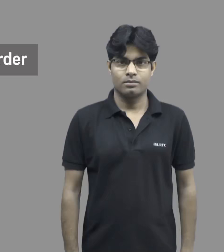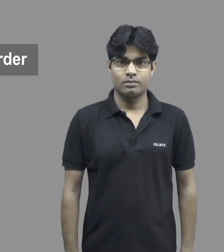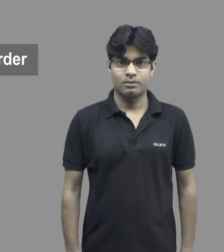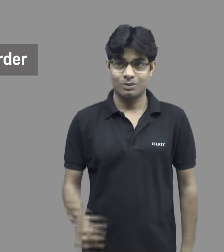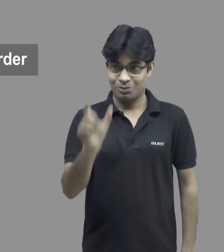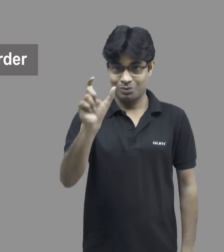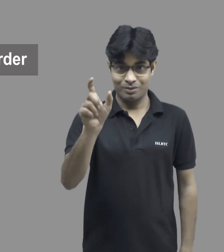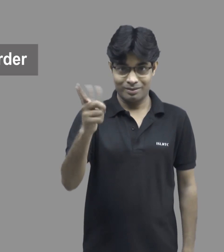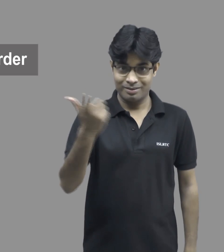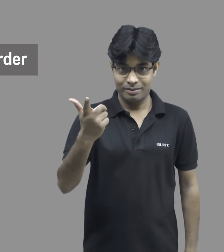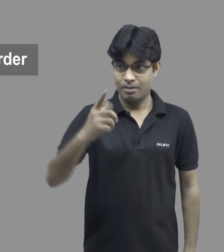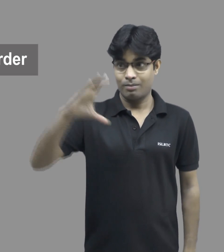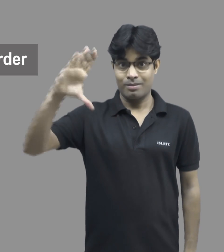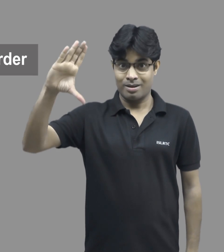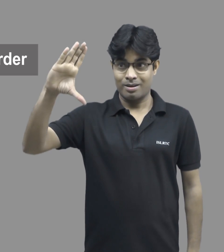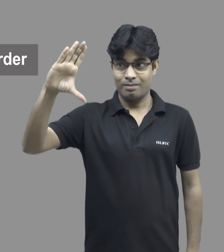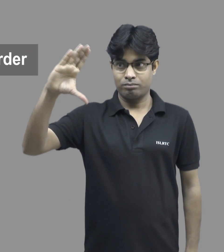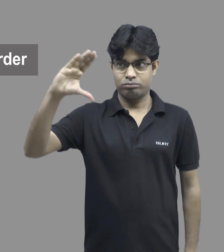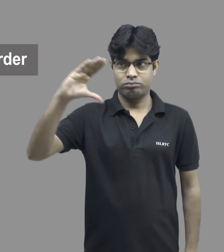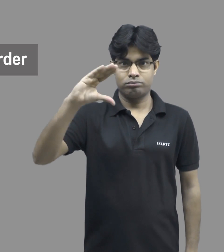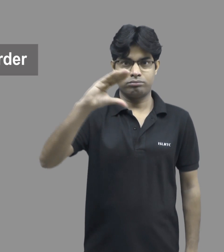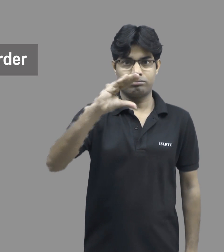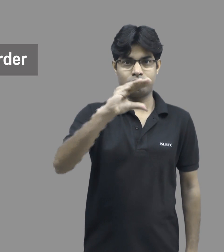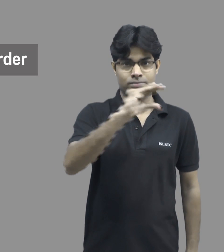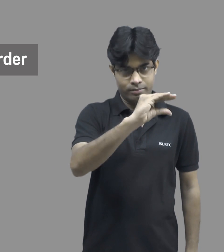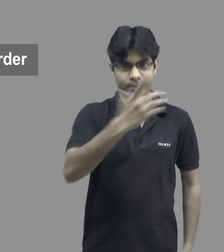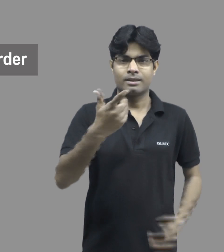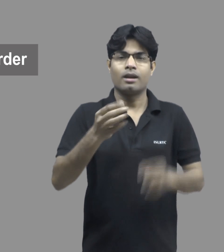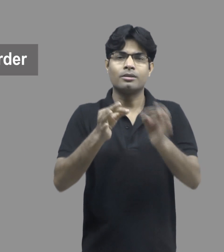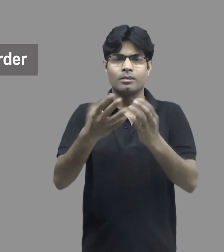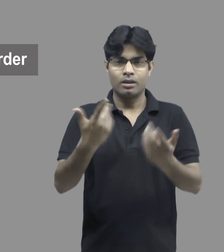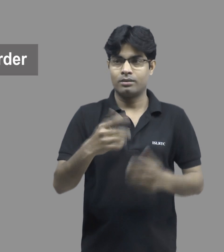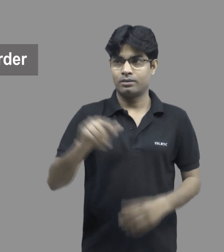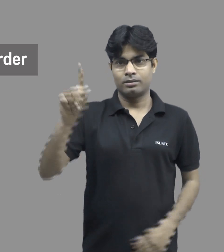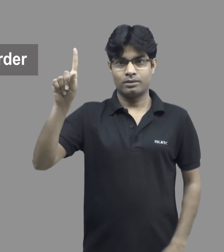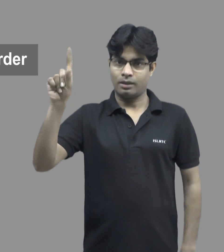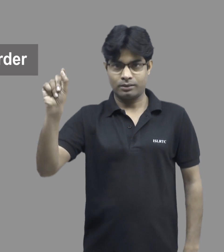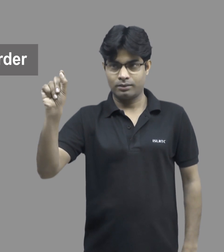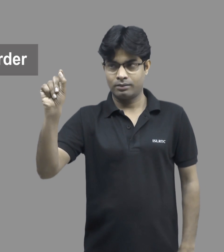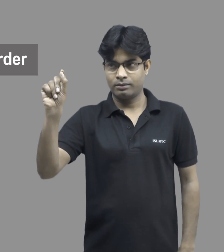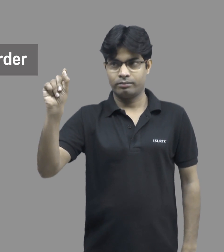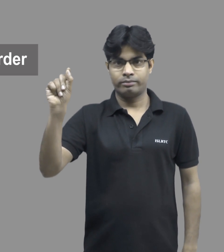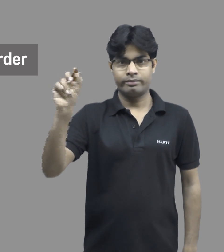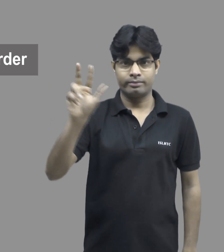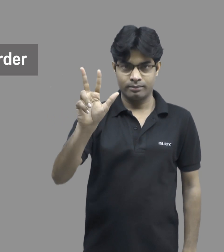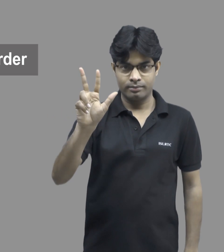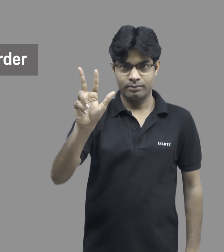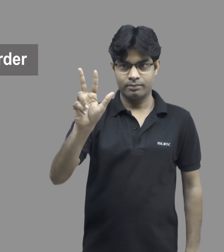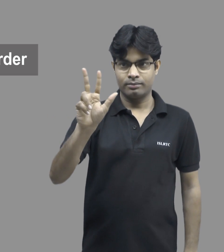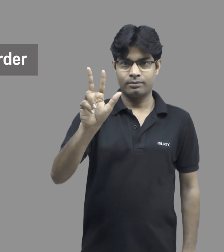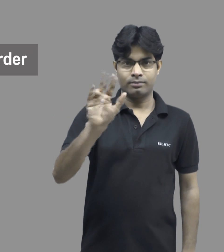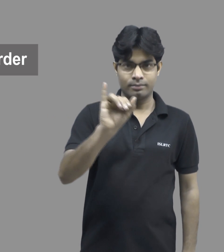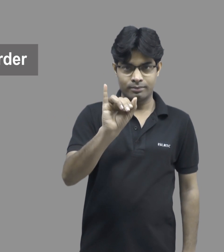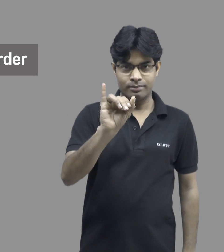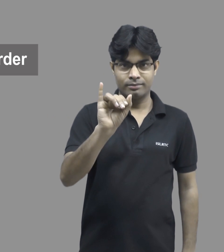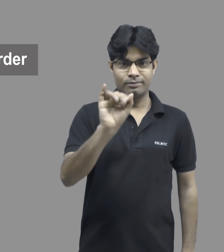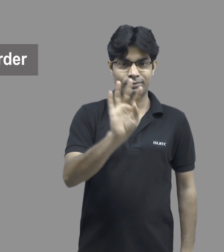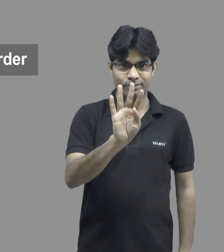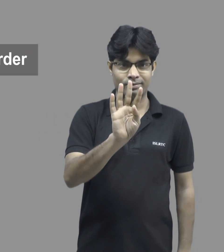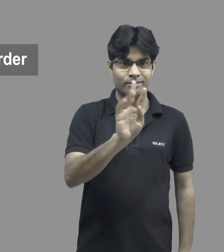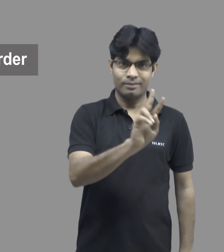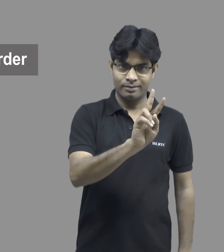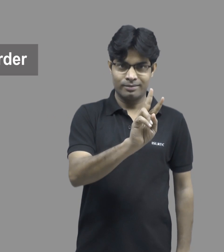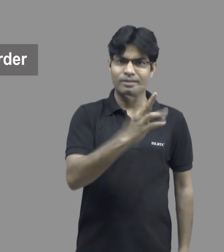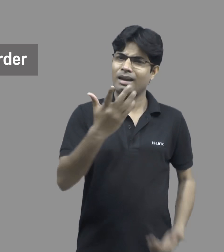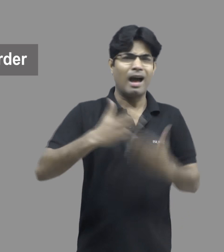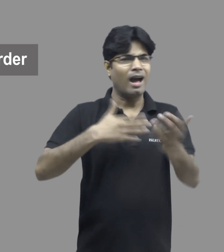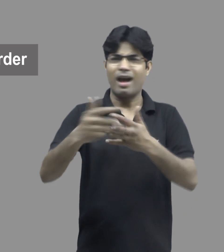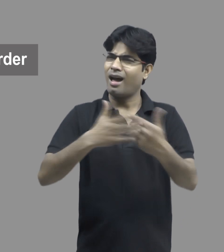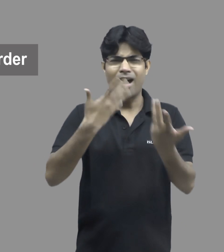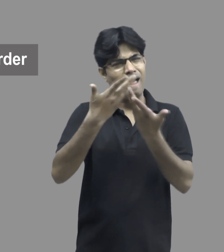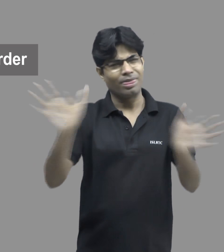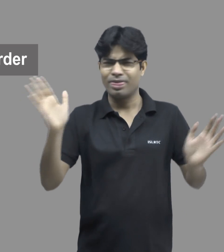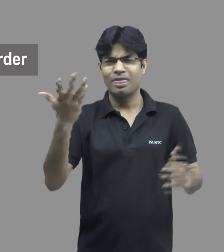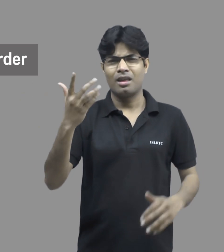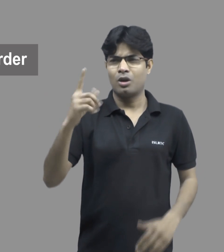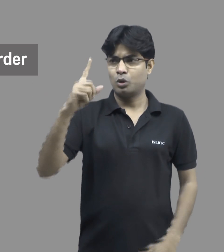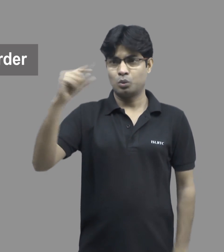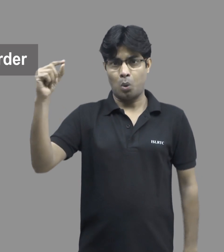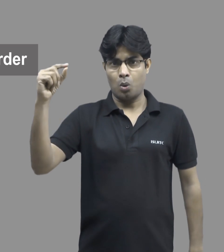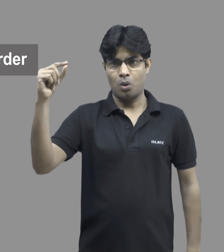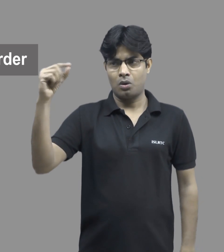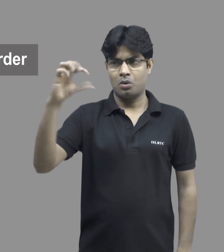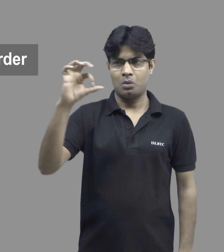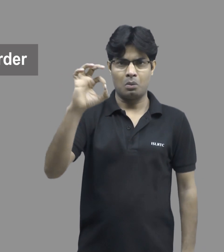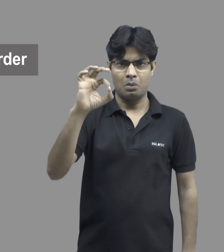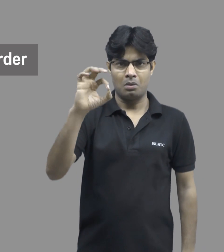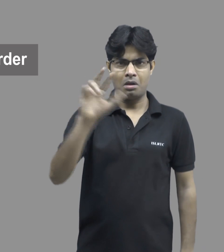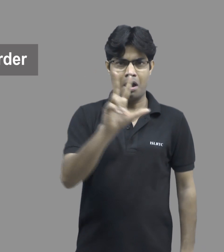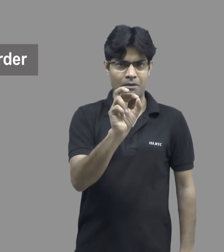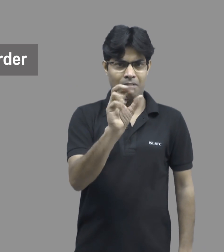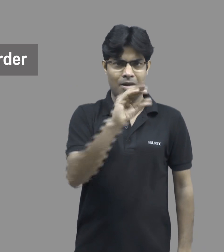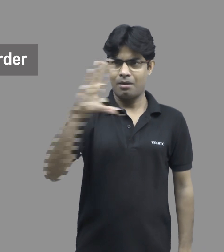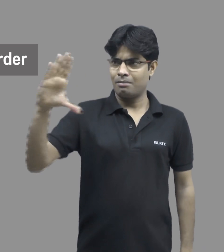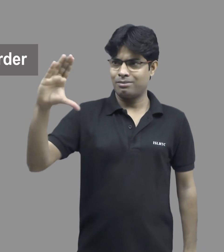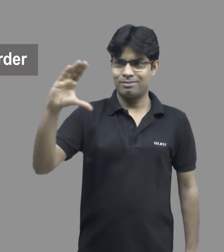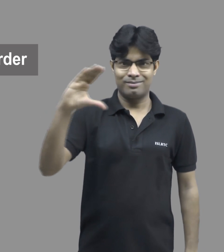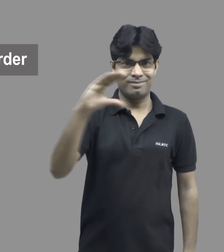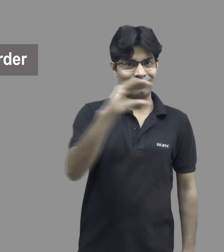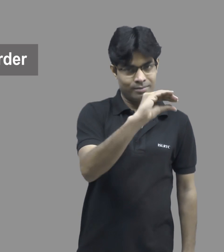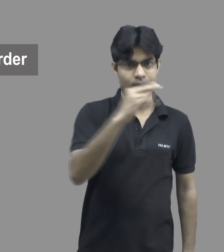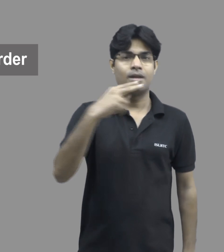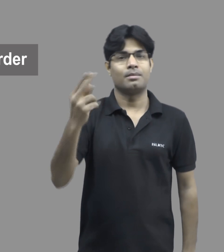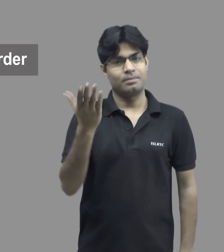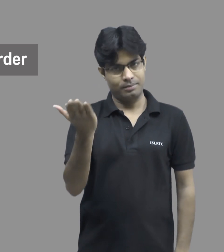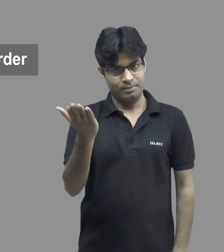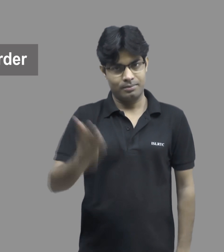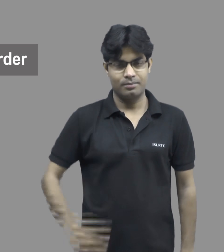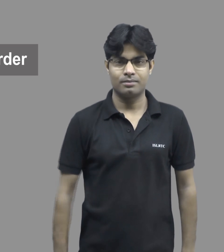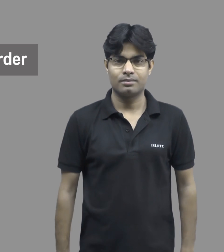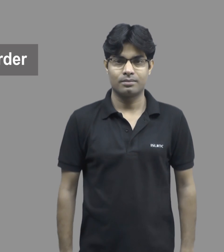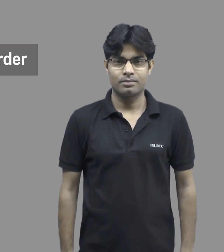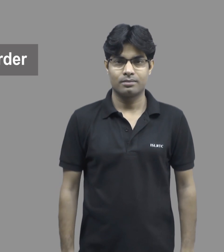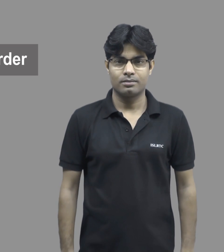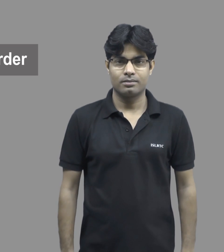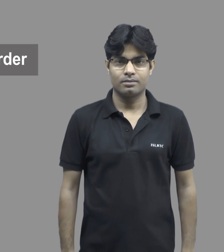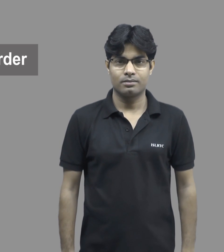Descending Order